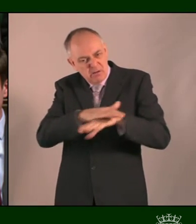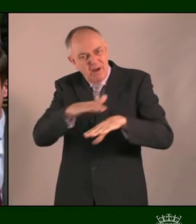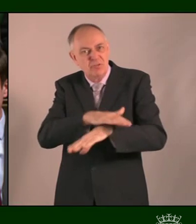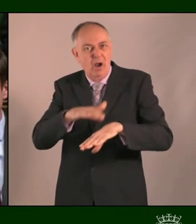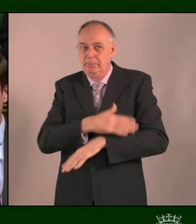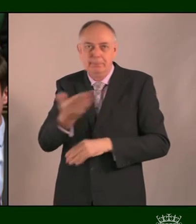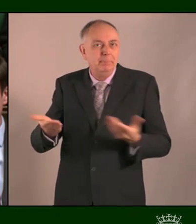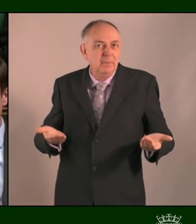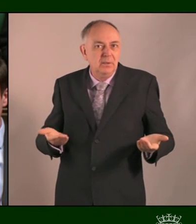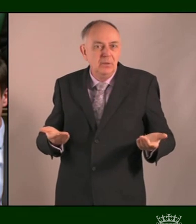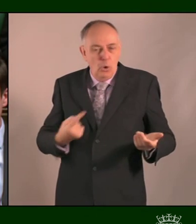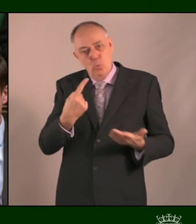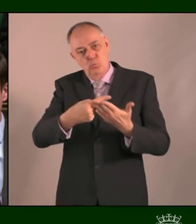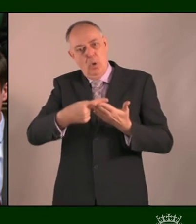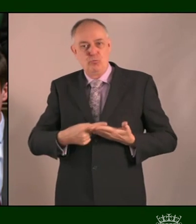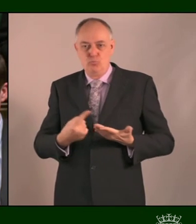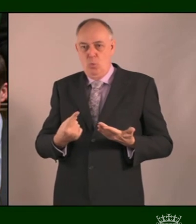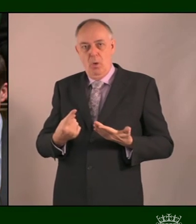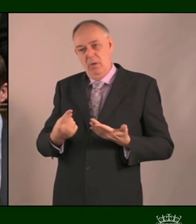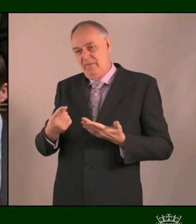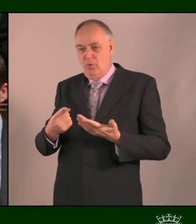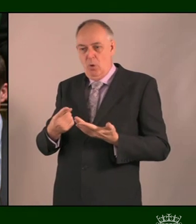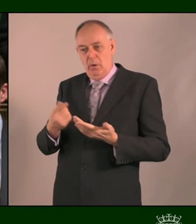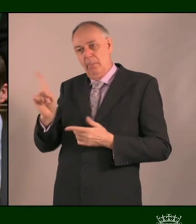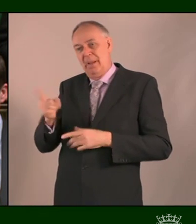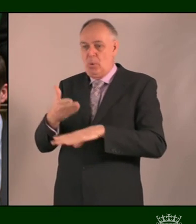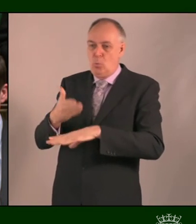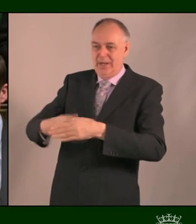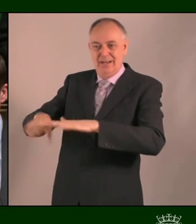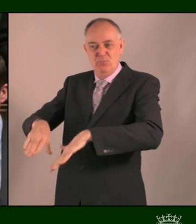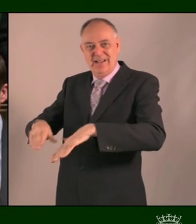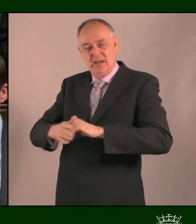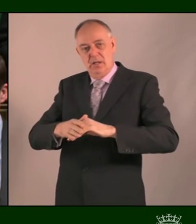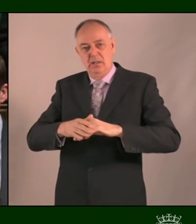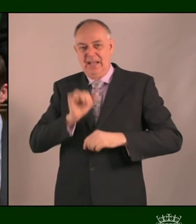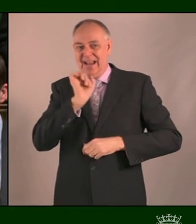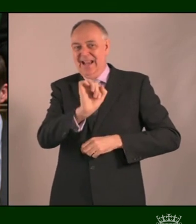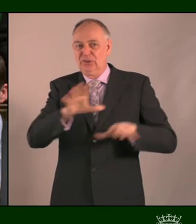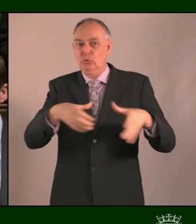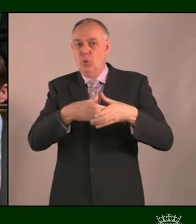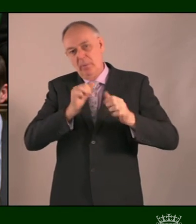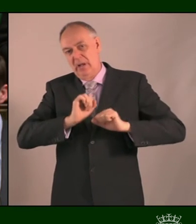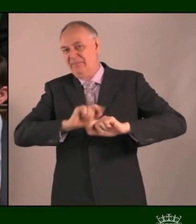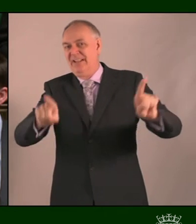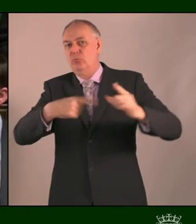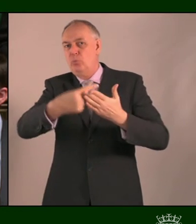There cannot be one rule for workers across this country, and another for him and his Ministers.